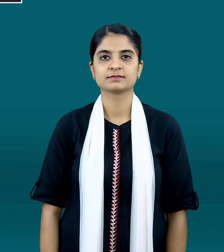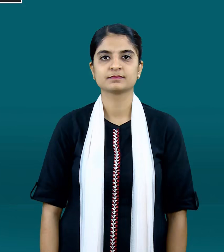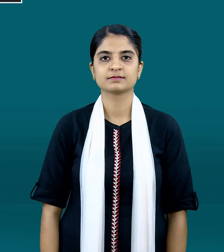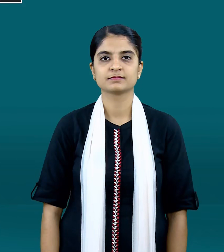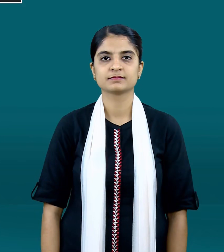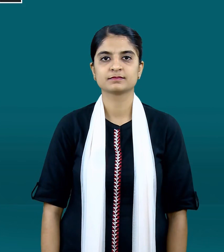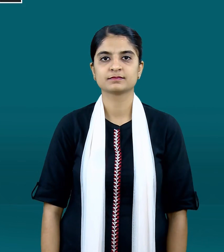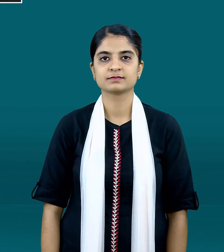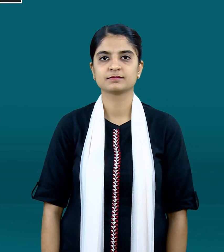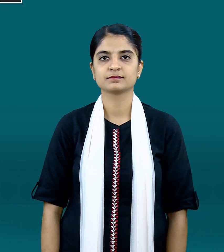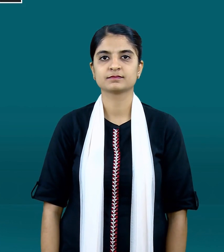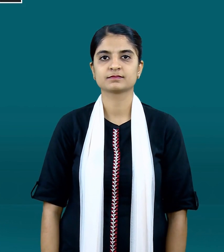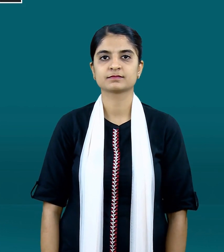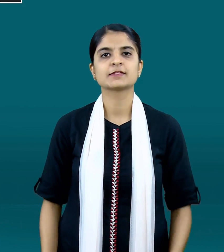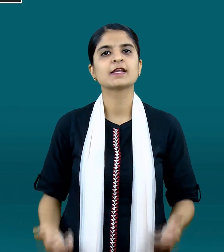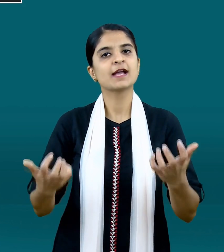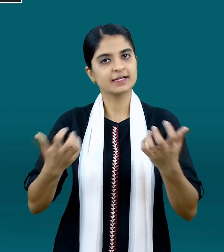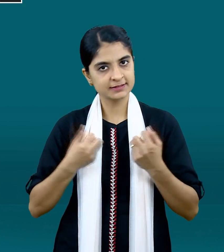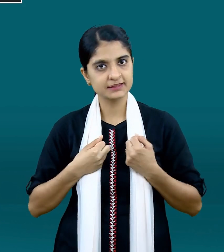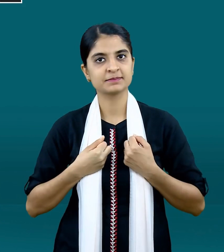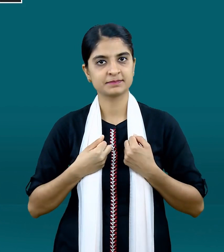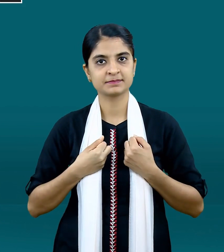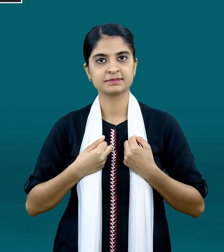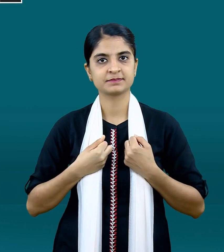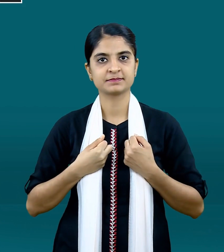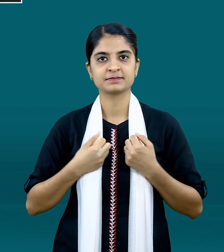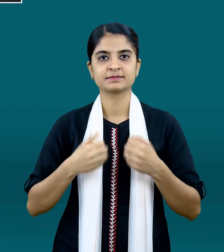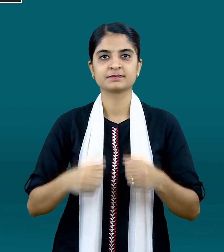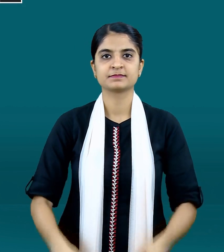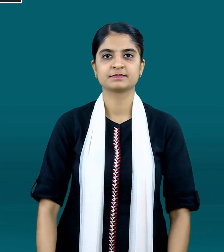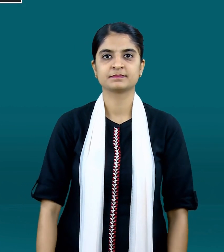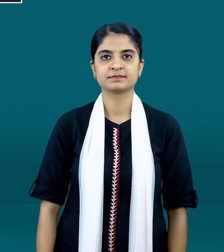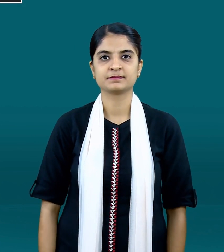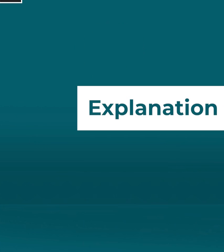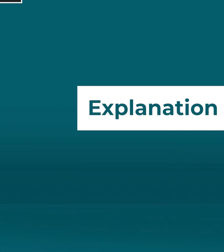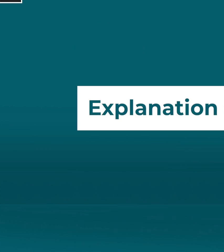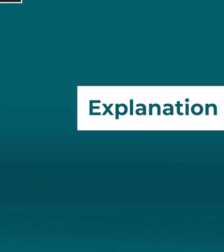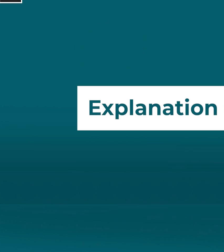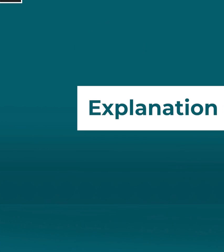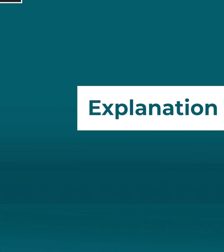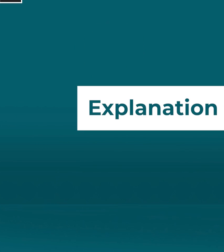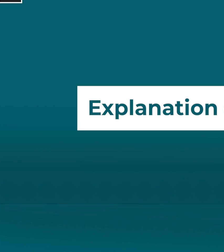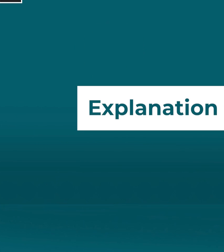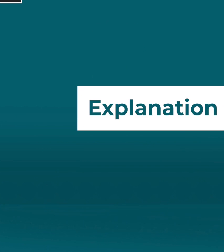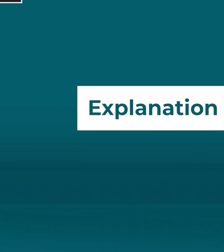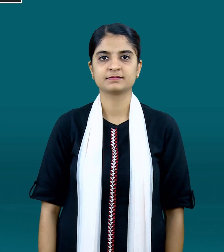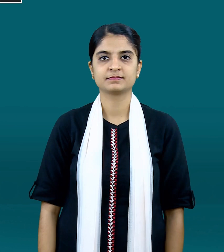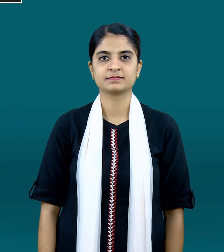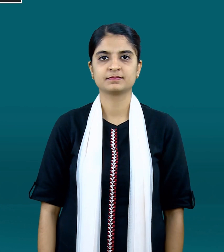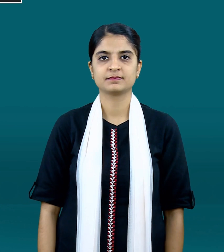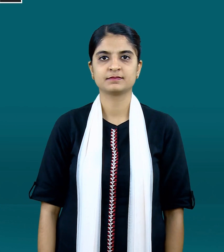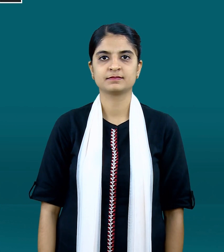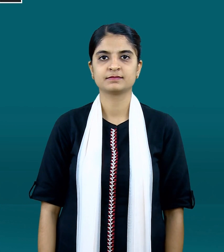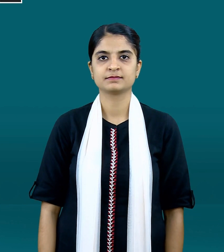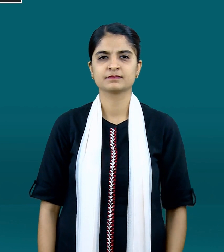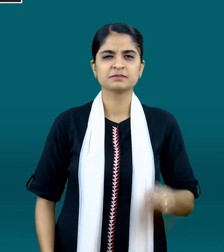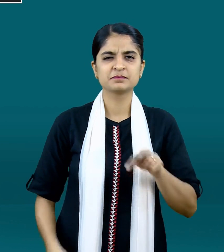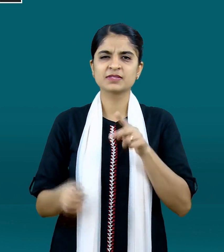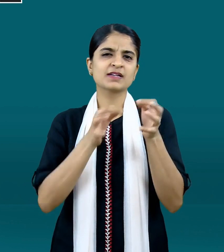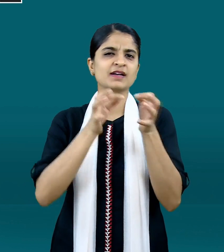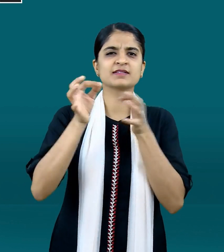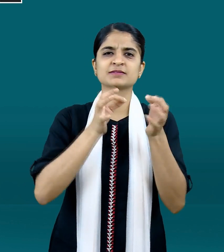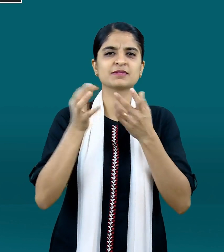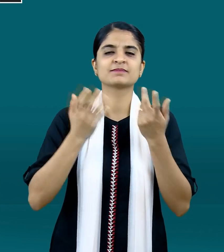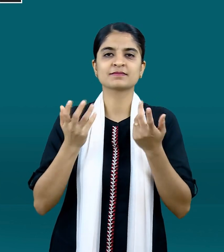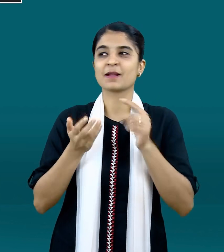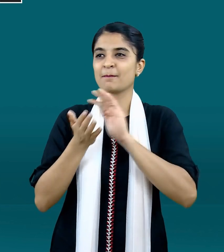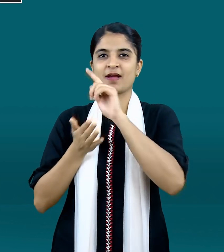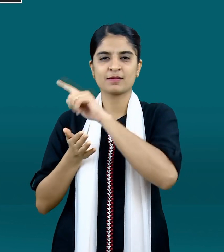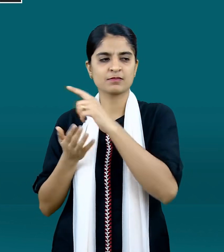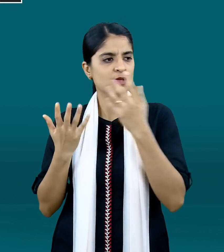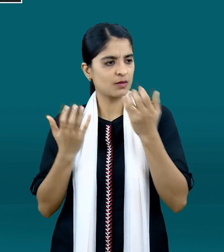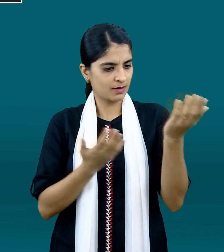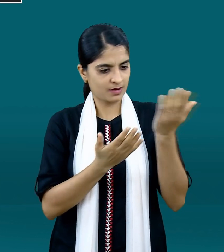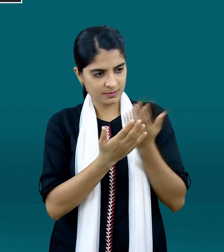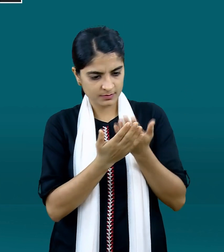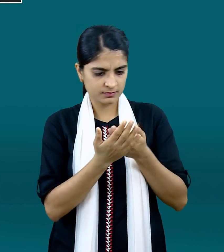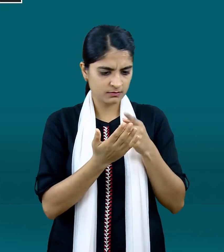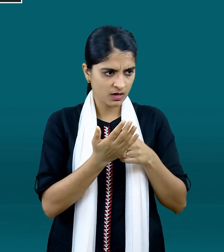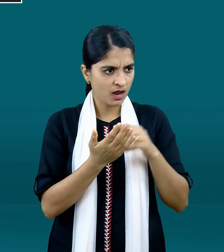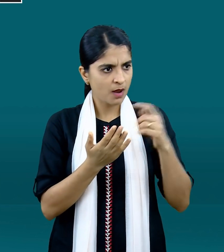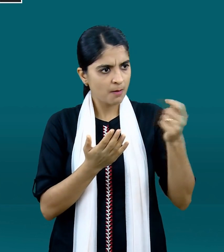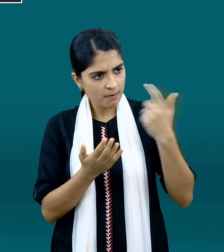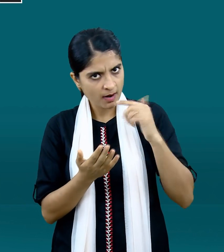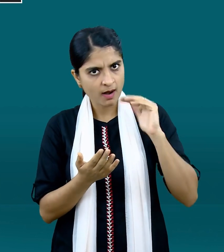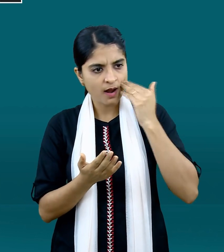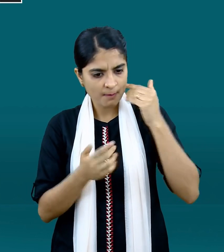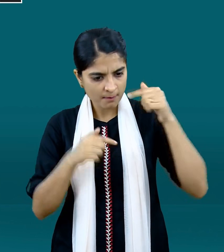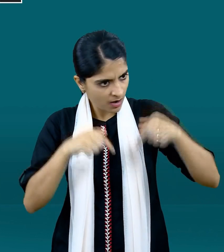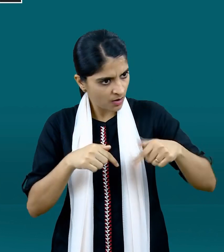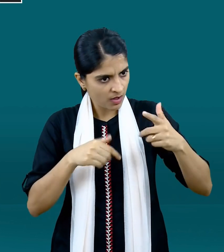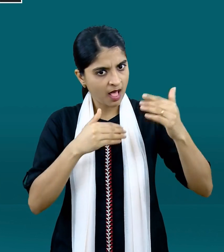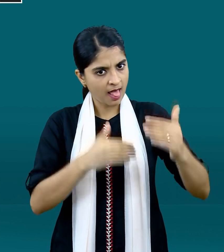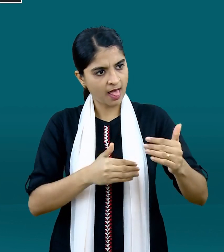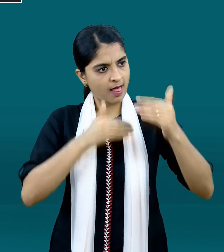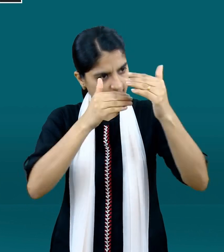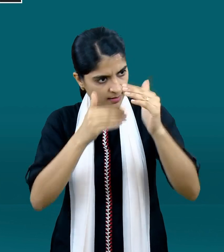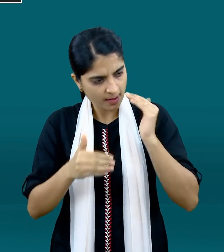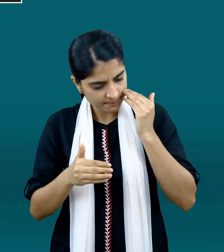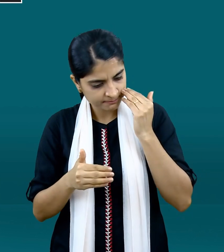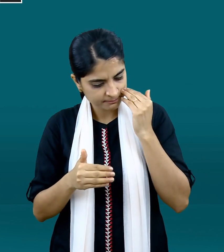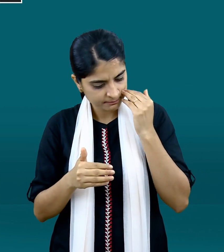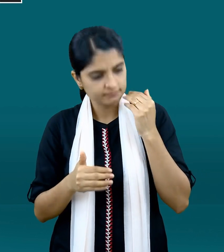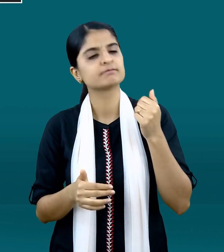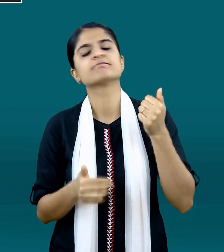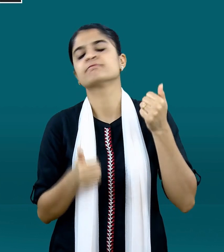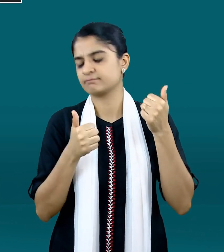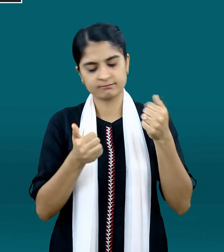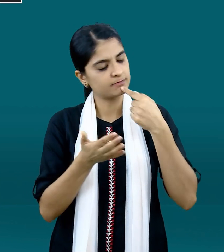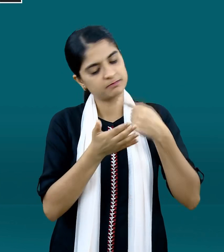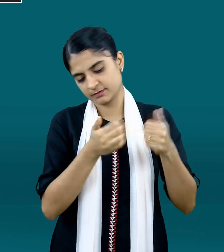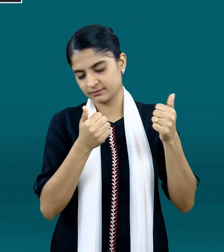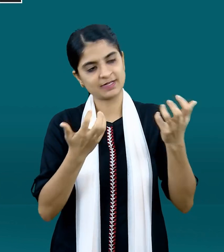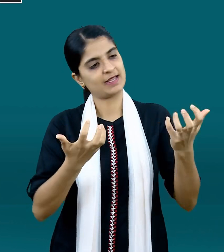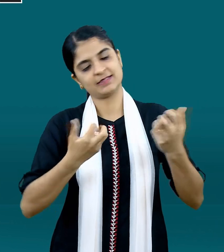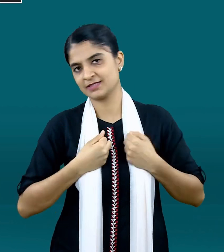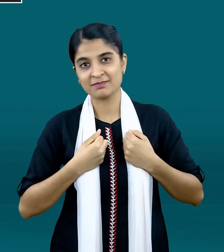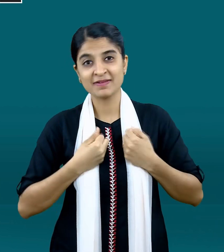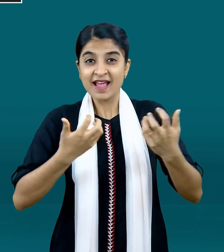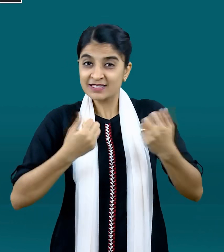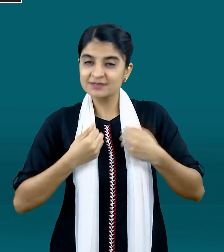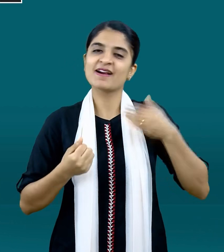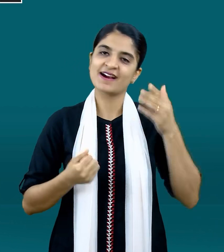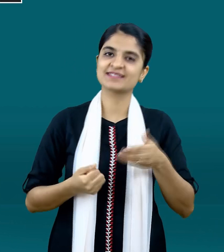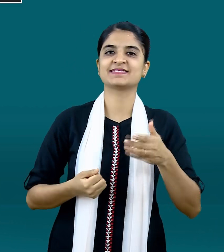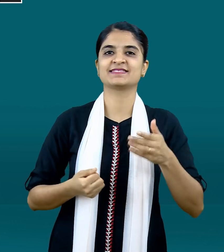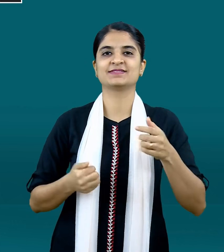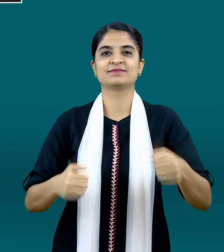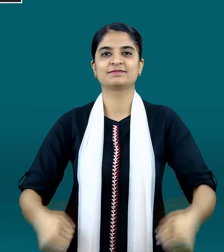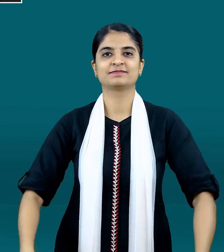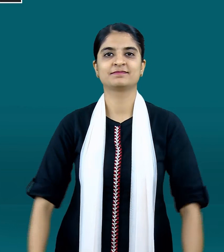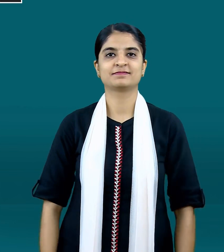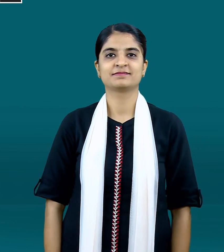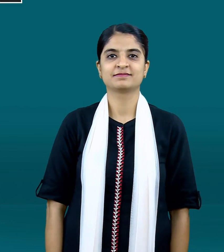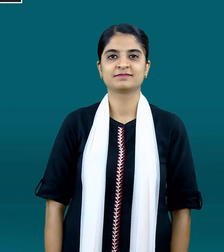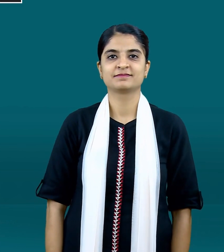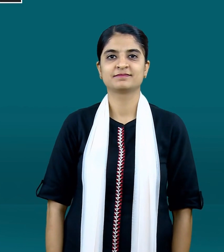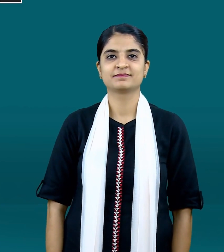Acceptance